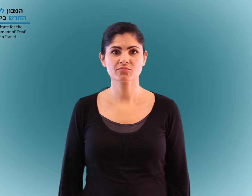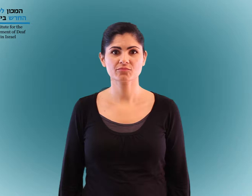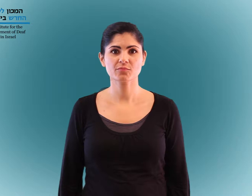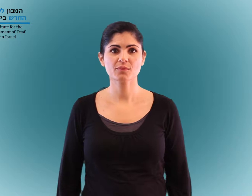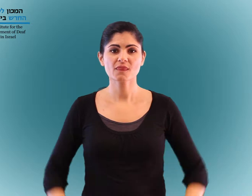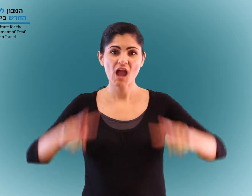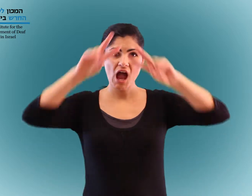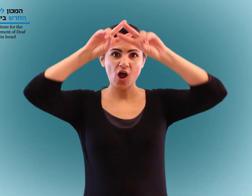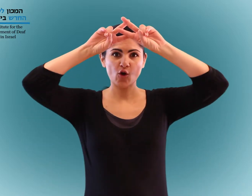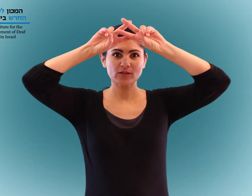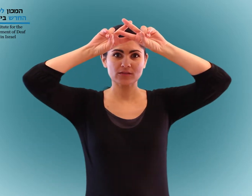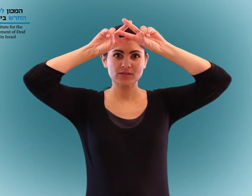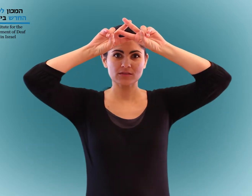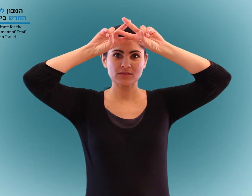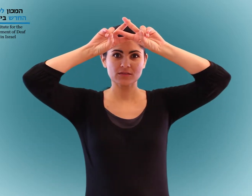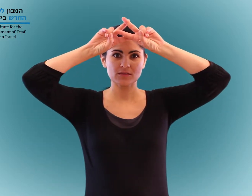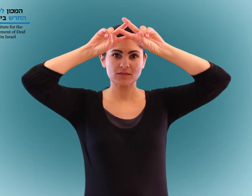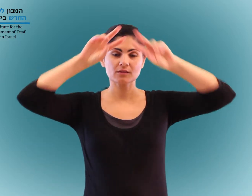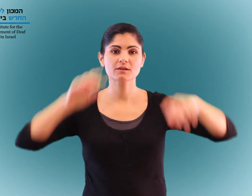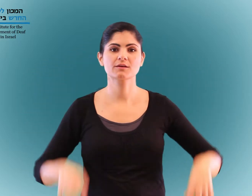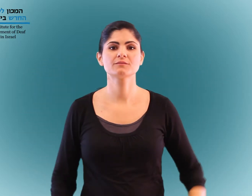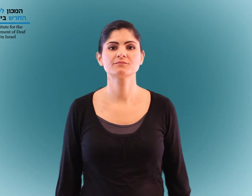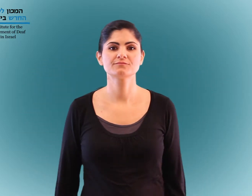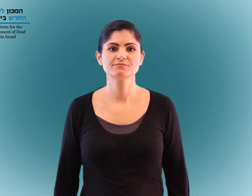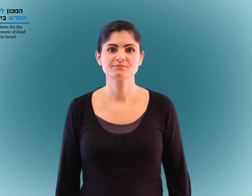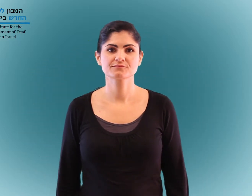אחות מקצוע